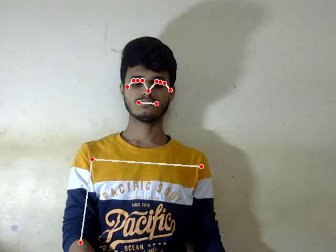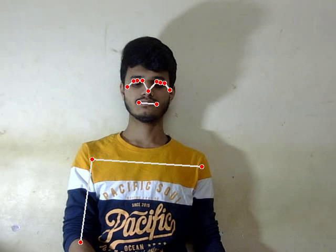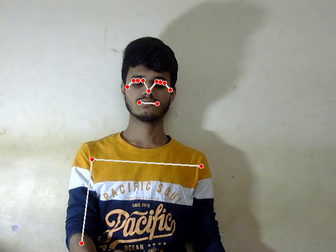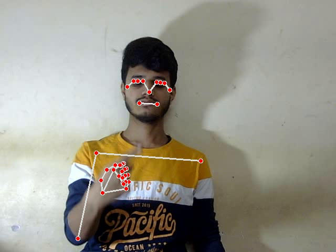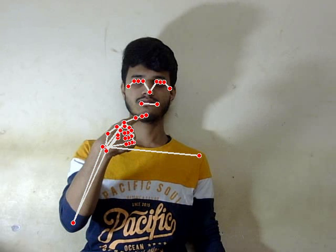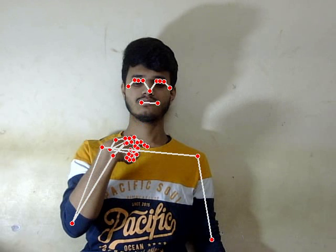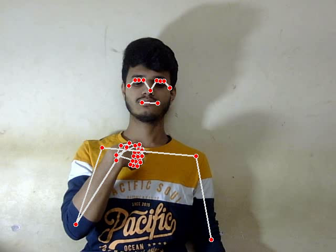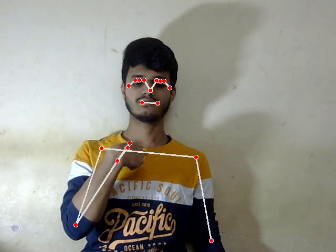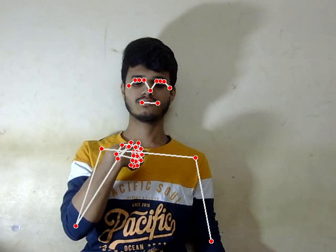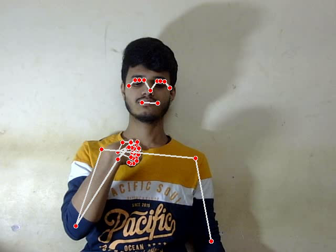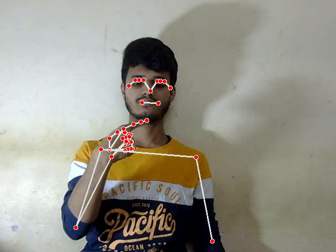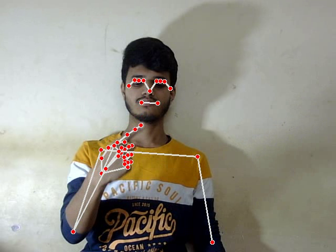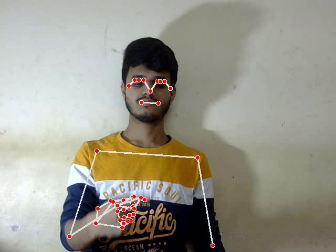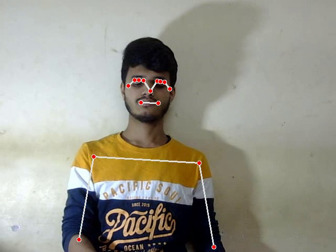I